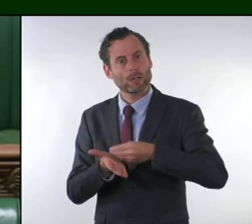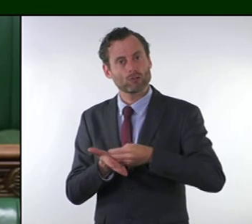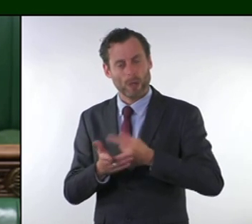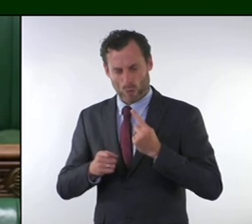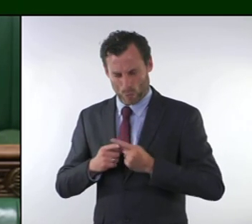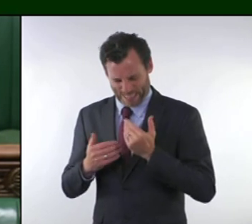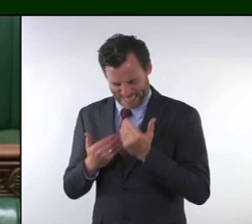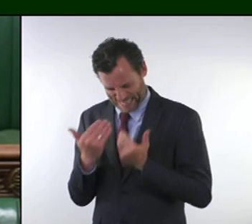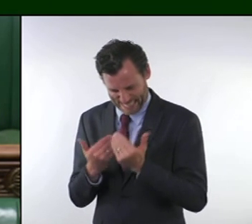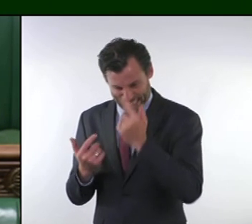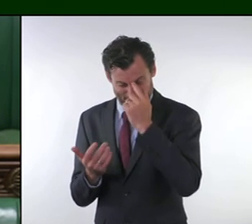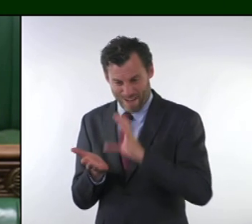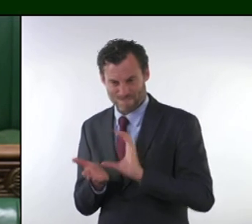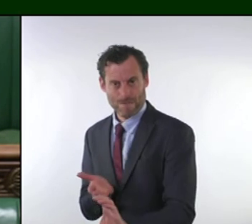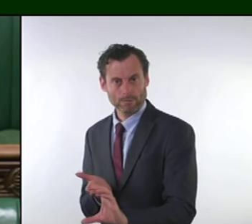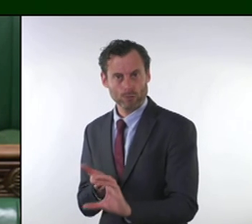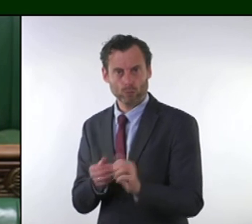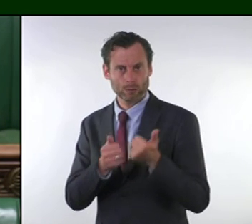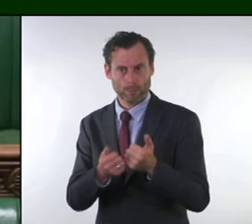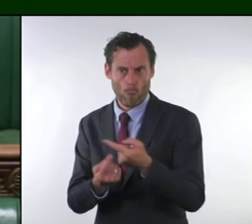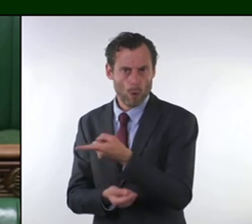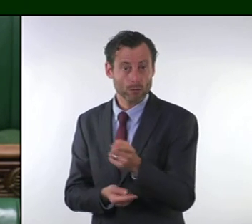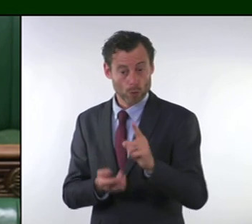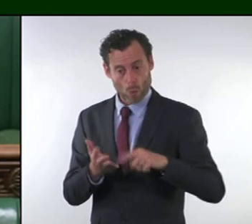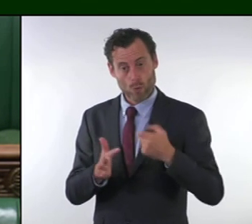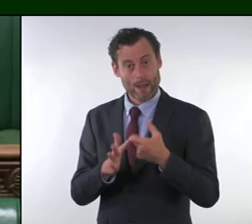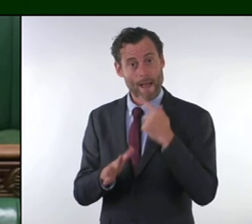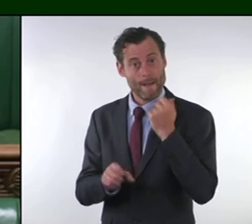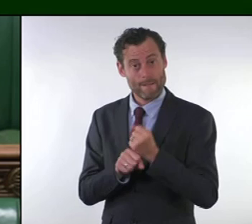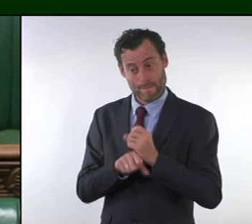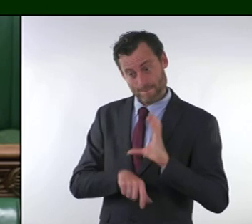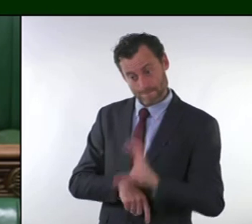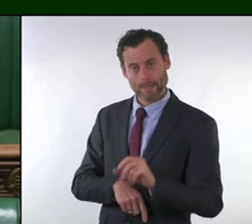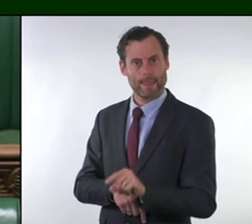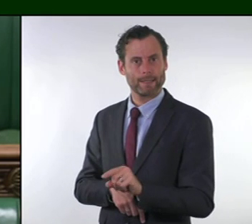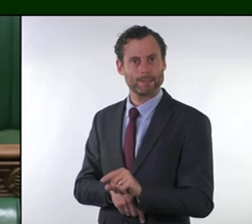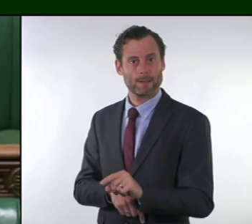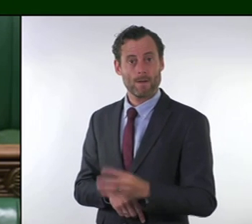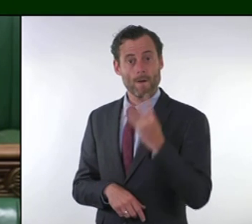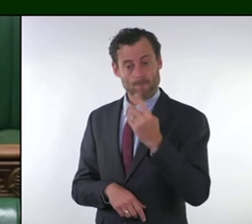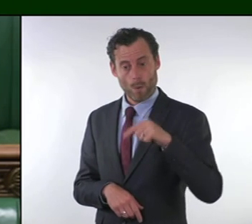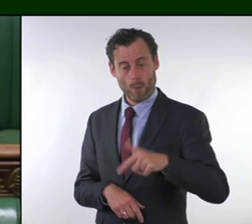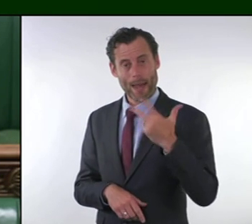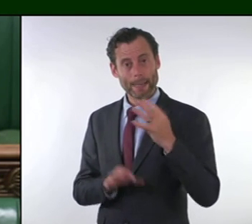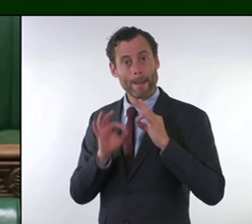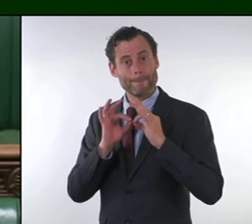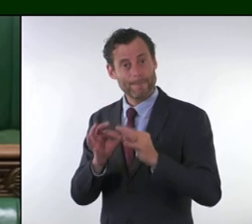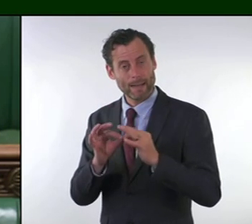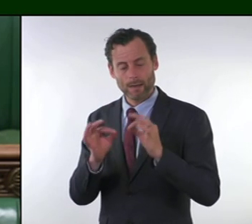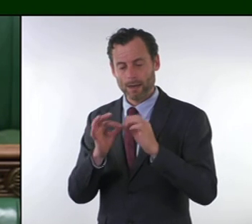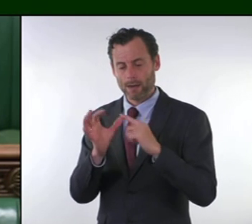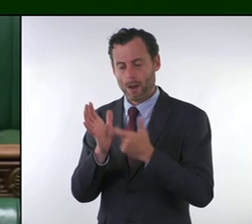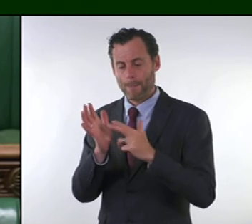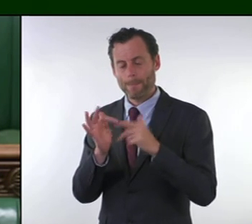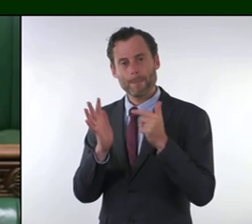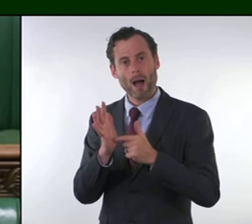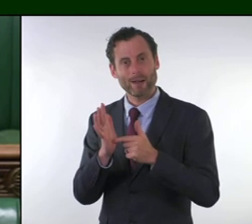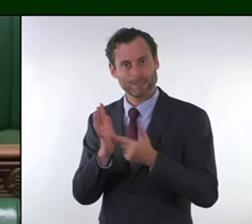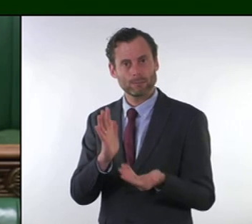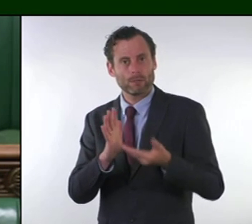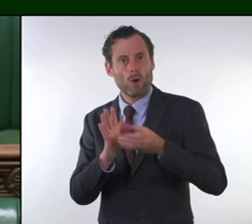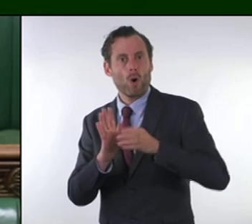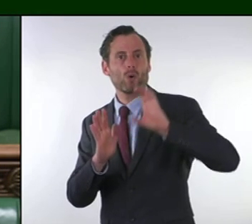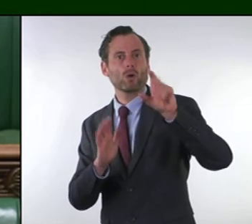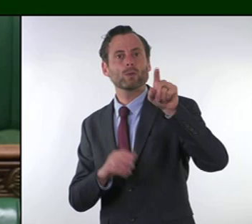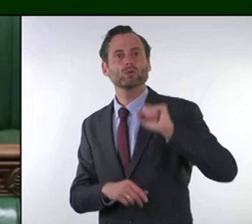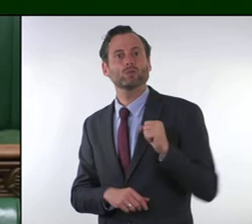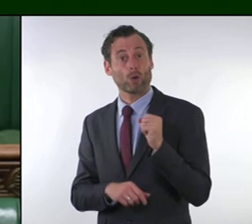It is the UK Government that have funded the furlough scheme and £4.8 billion in Barnett consequentials to Scotland alone.